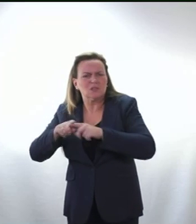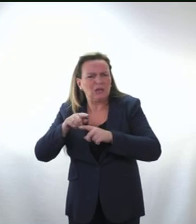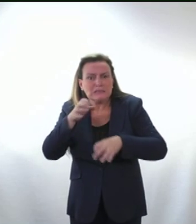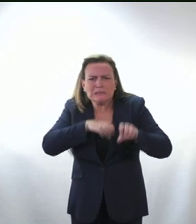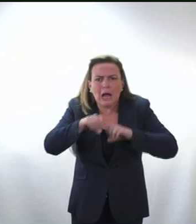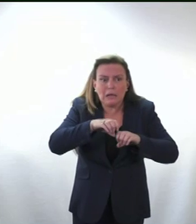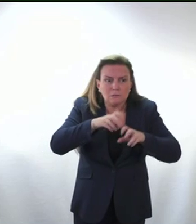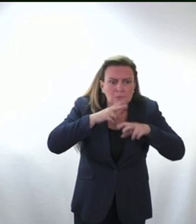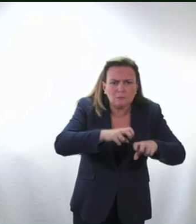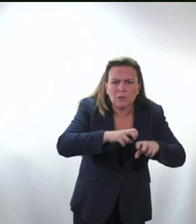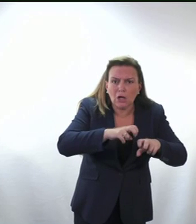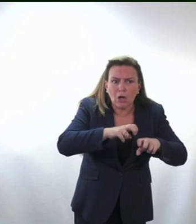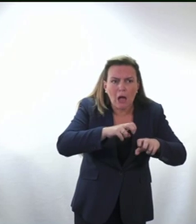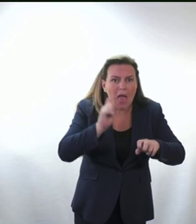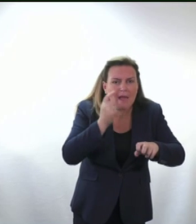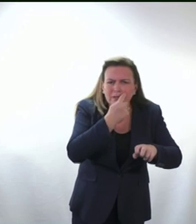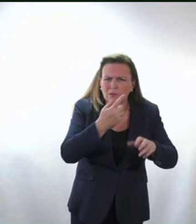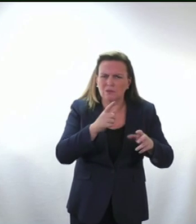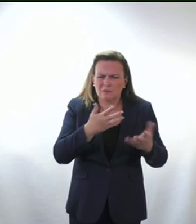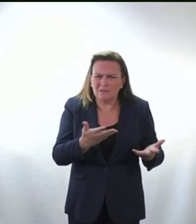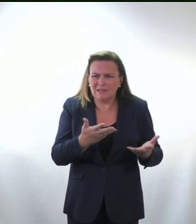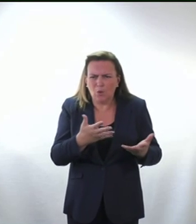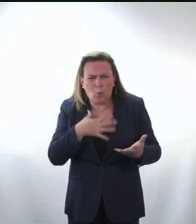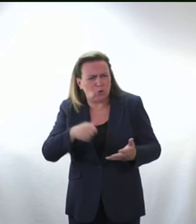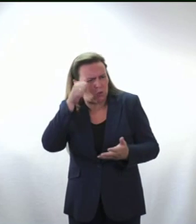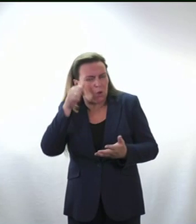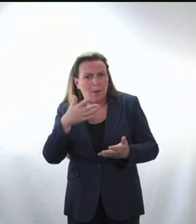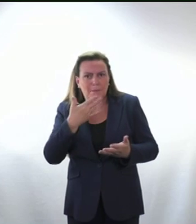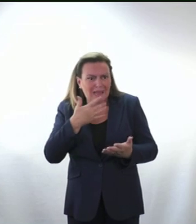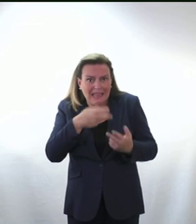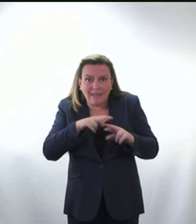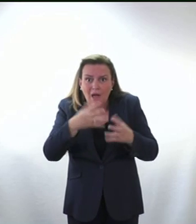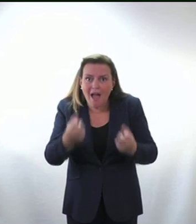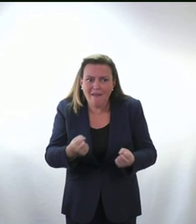If there is a basis, why do the Government not do themselves a favour and publish it?